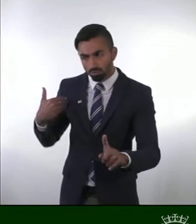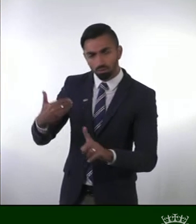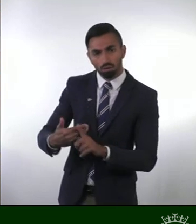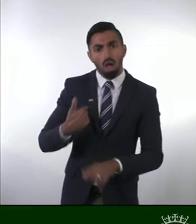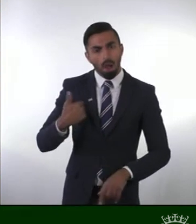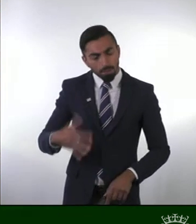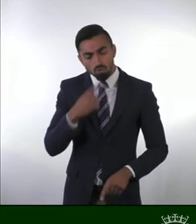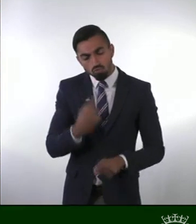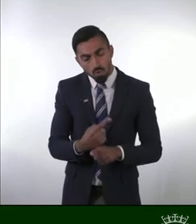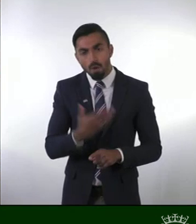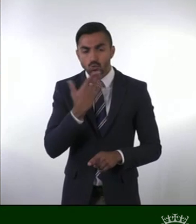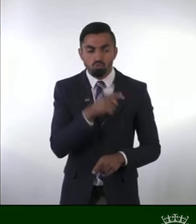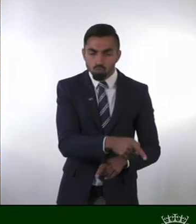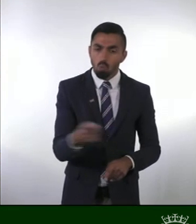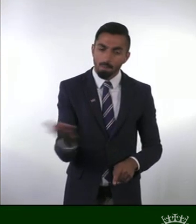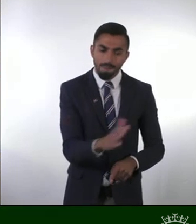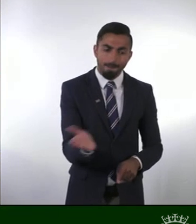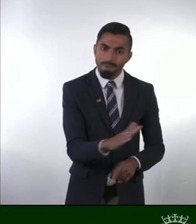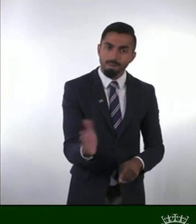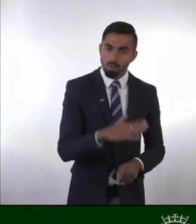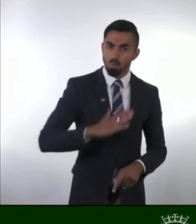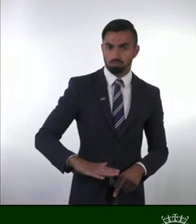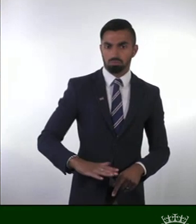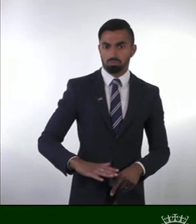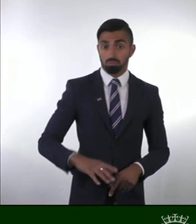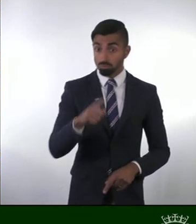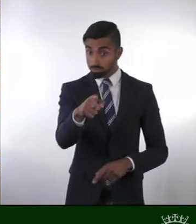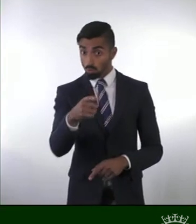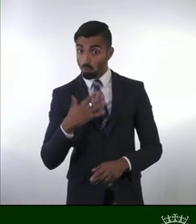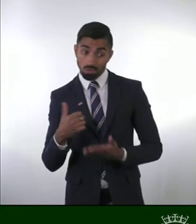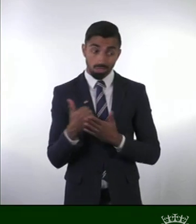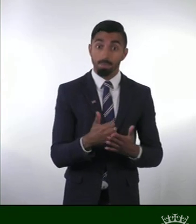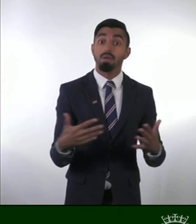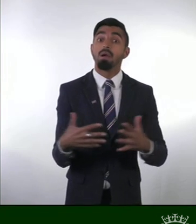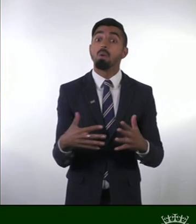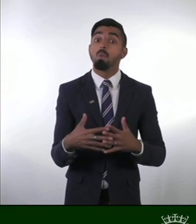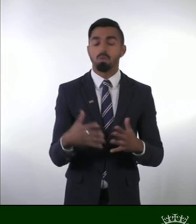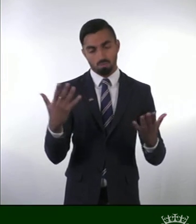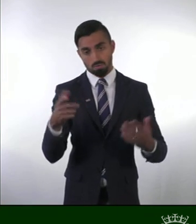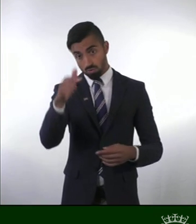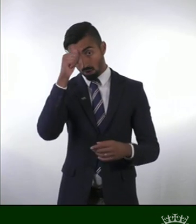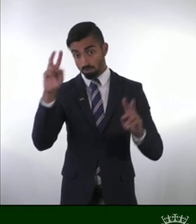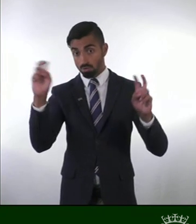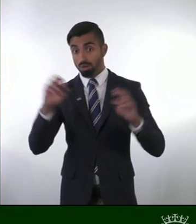One way in which the Government could help those worst affected would be to extend the national voucher scheme.